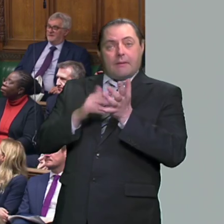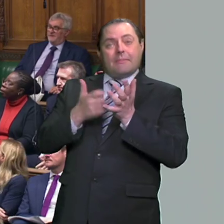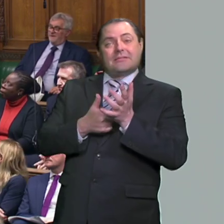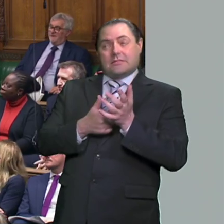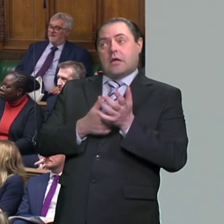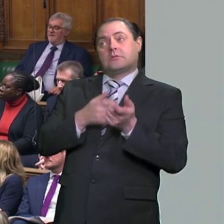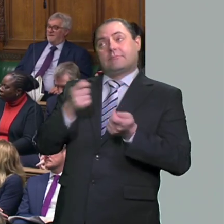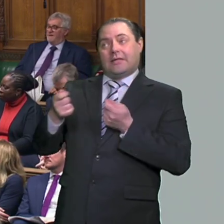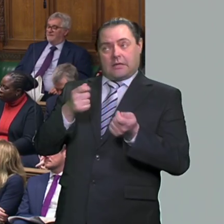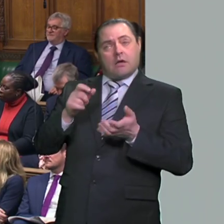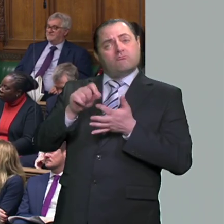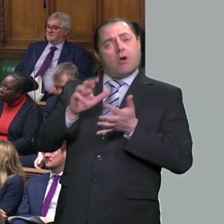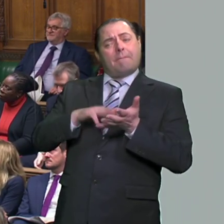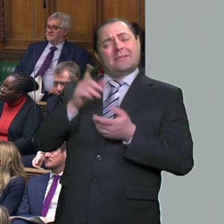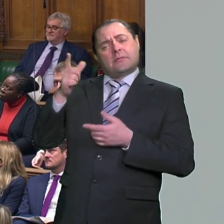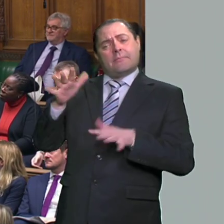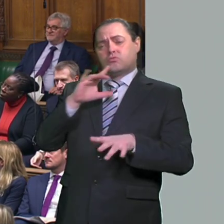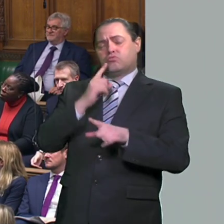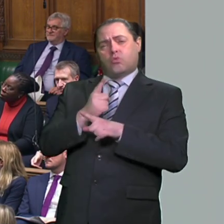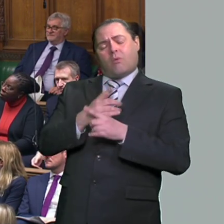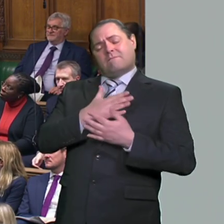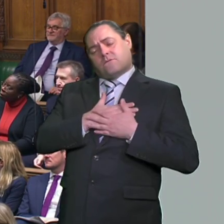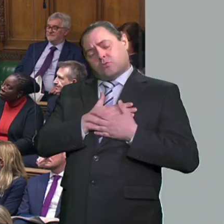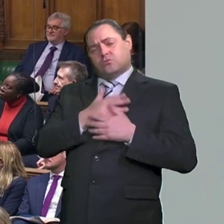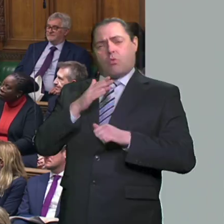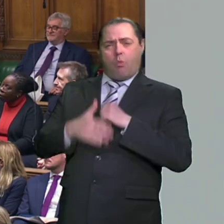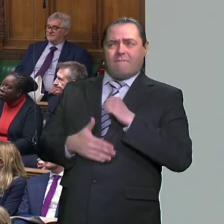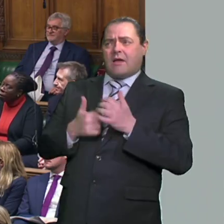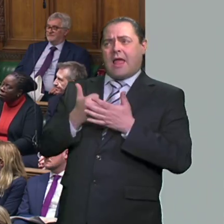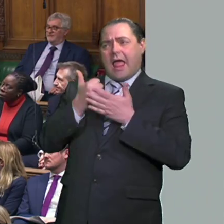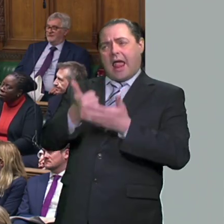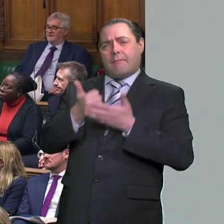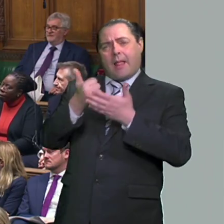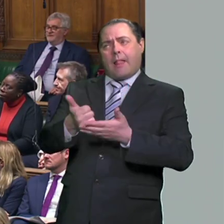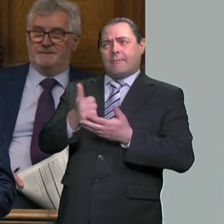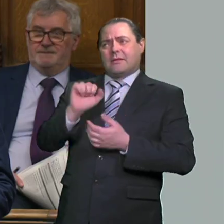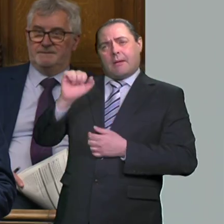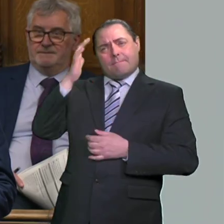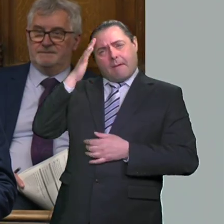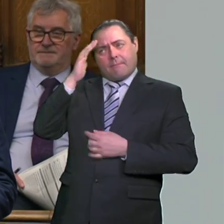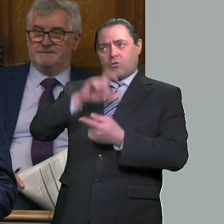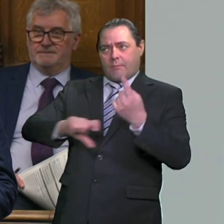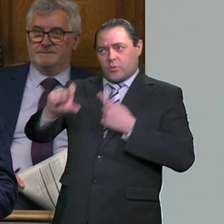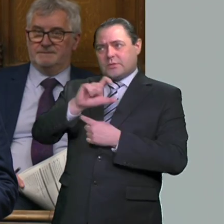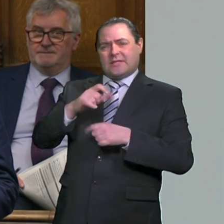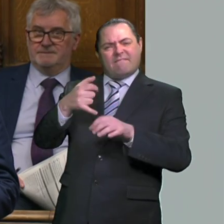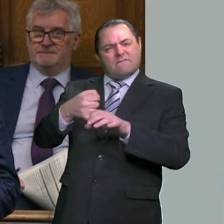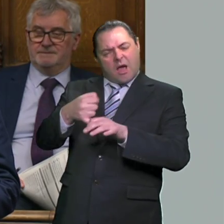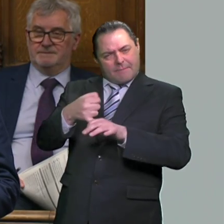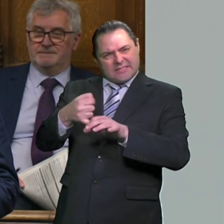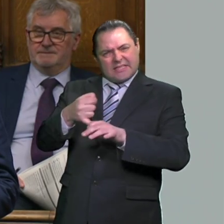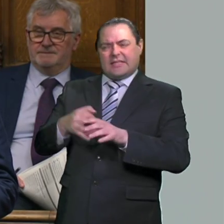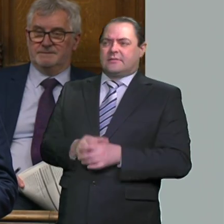I have heard the Prime Minister talk fondly of helping out in his mum’s community pharmacy.